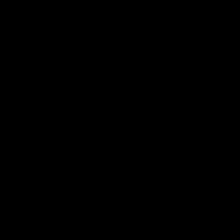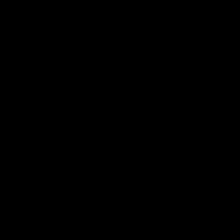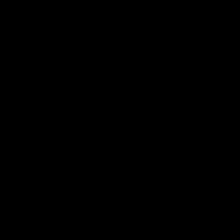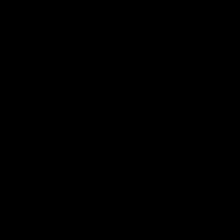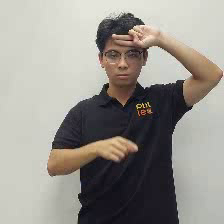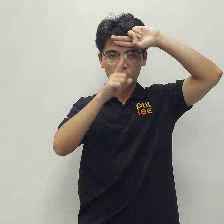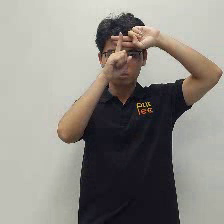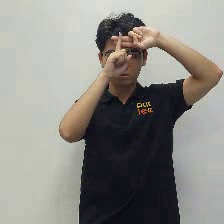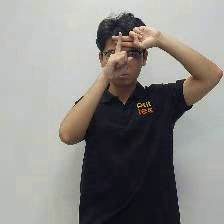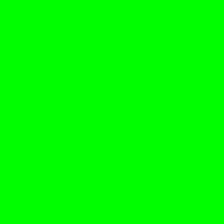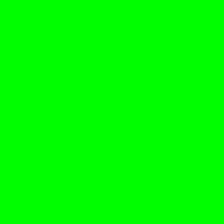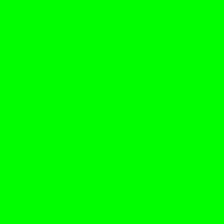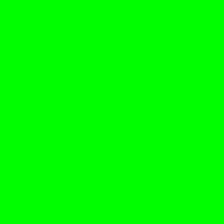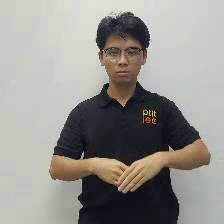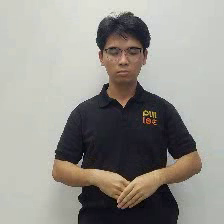Bệnh viện